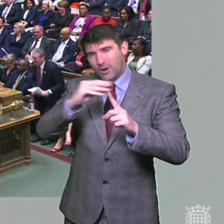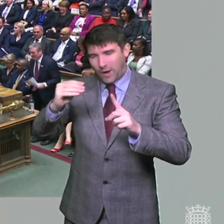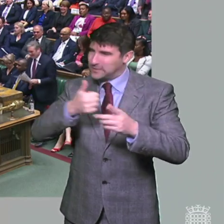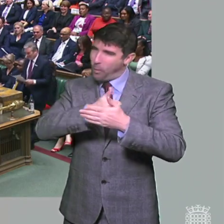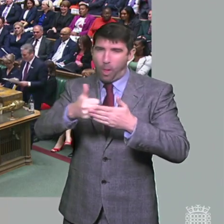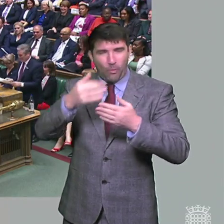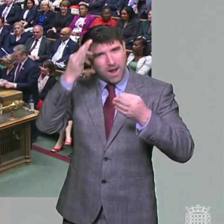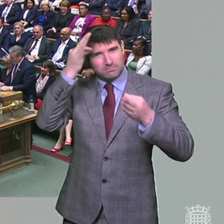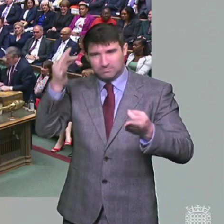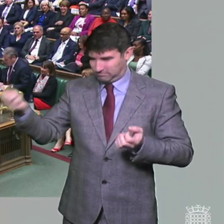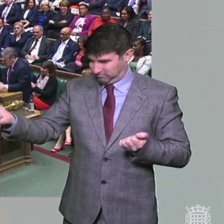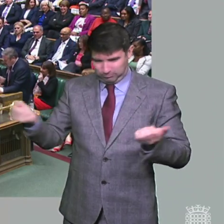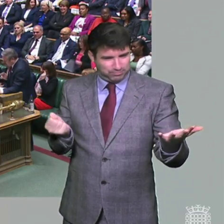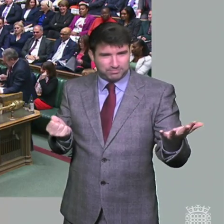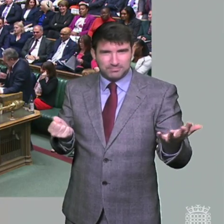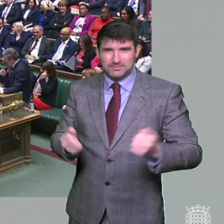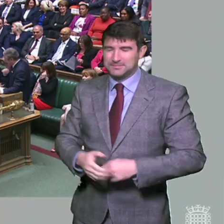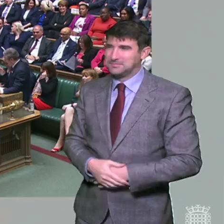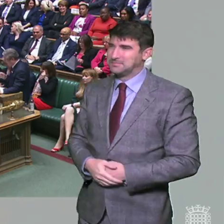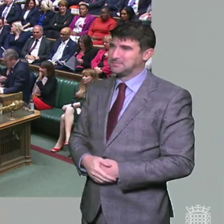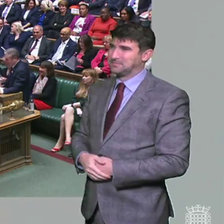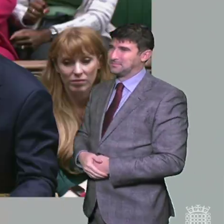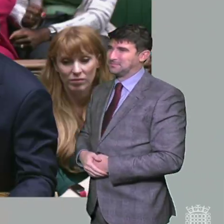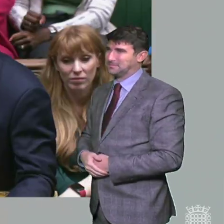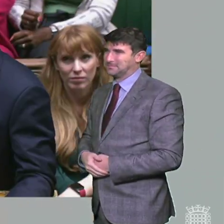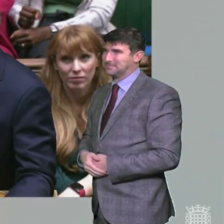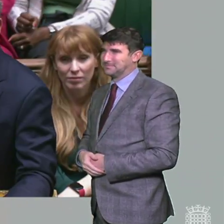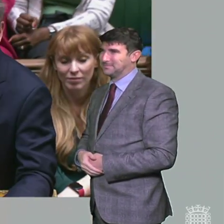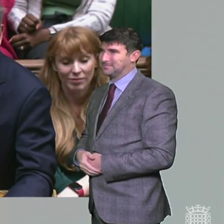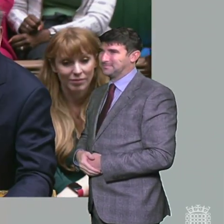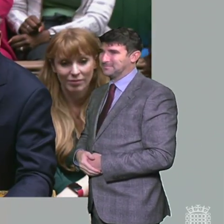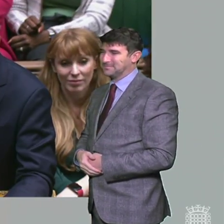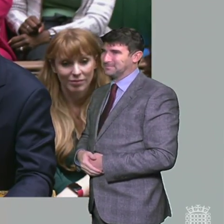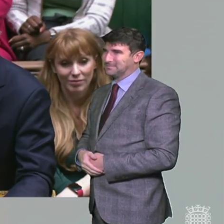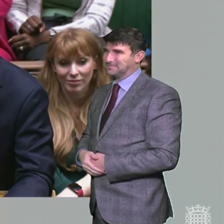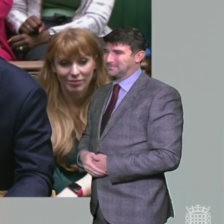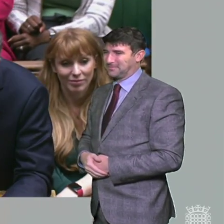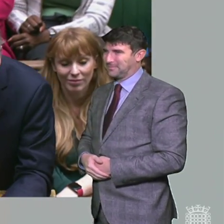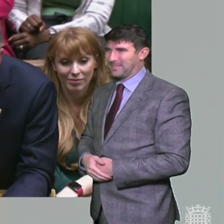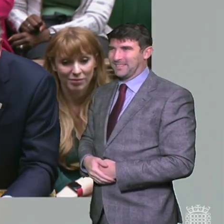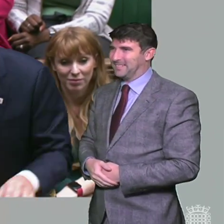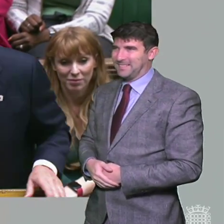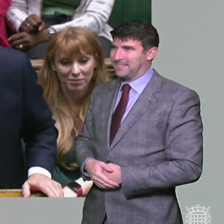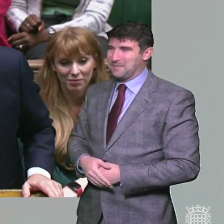I know the right honourable Gentleman has been away for a few weeks, but he should have listened to what has been going on for the last two months.